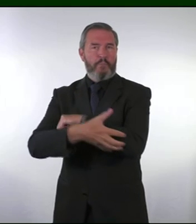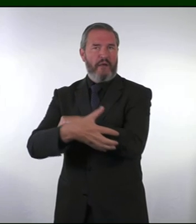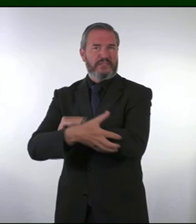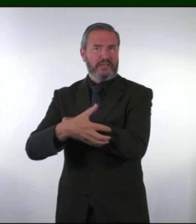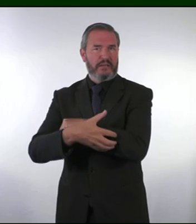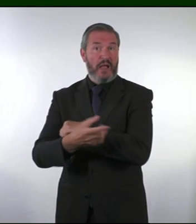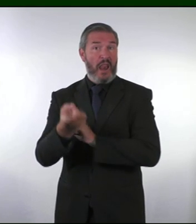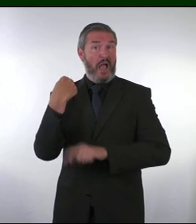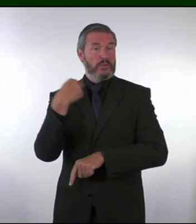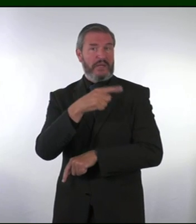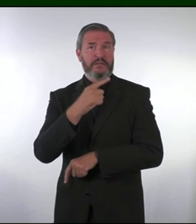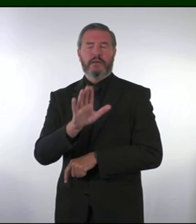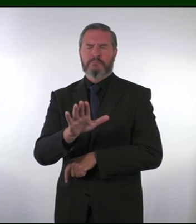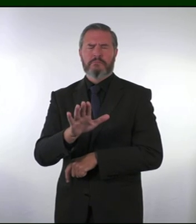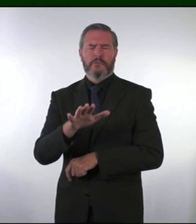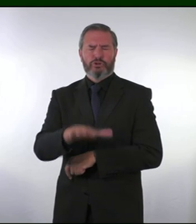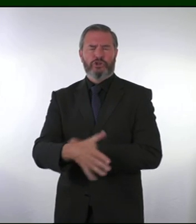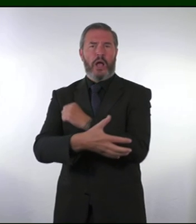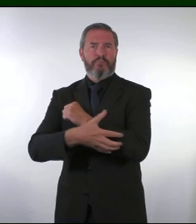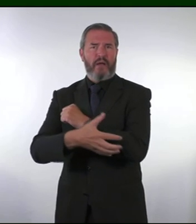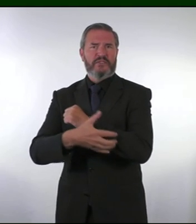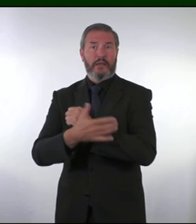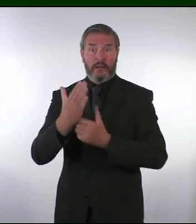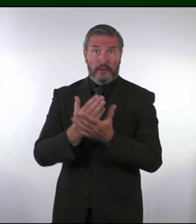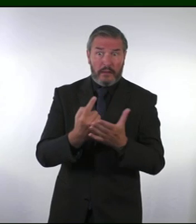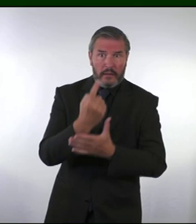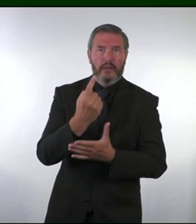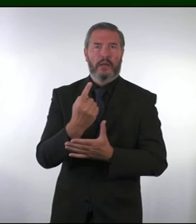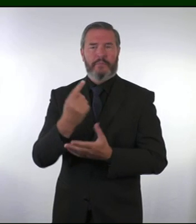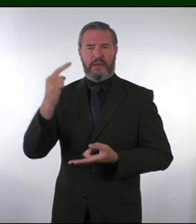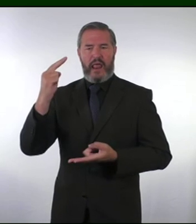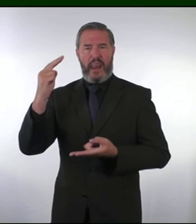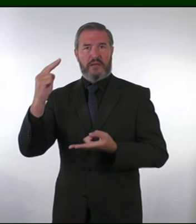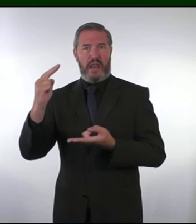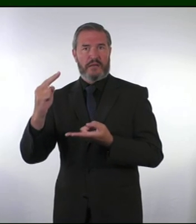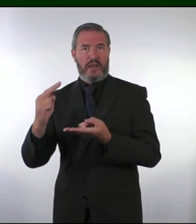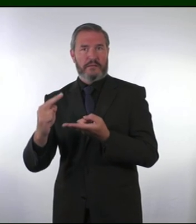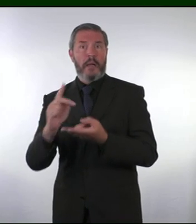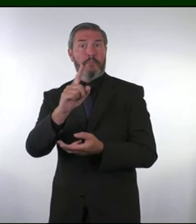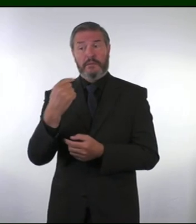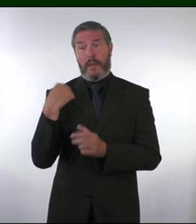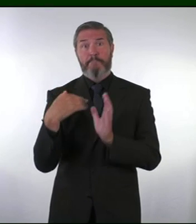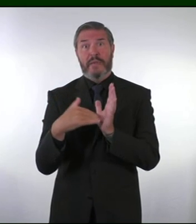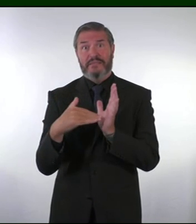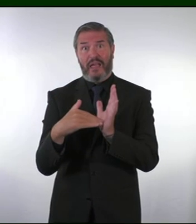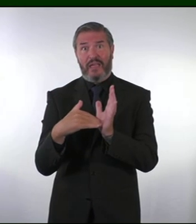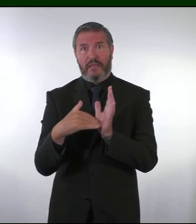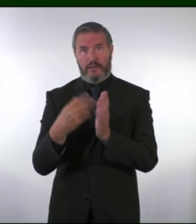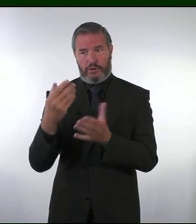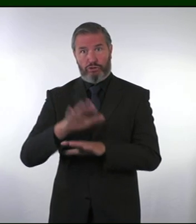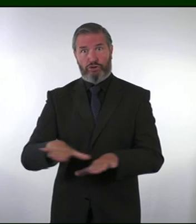He said that absolute child poverty and relative child poverty “have both declined under this Government”.—[Official Report, 17 June 2020; Vol.